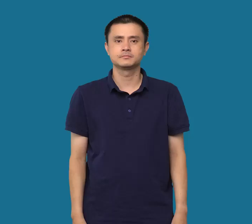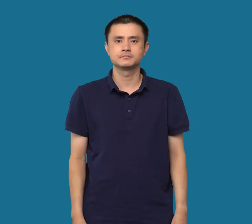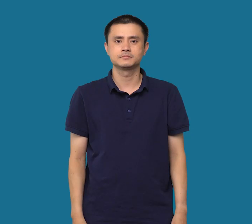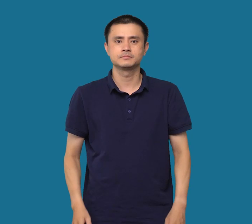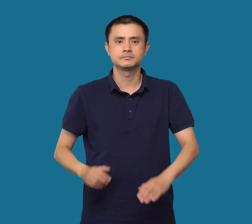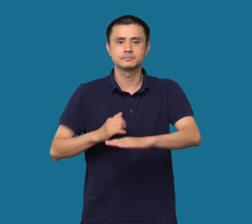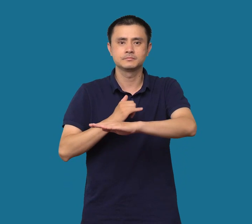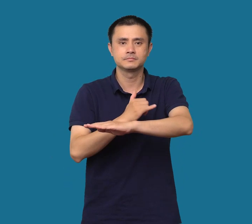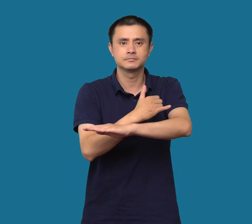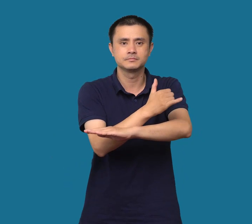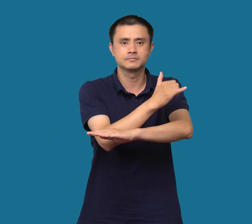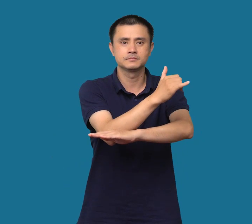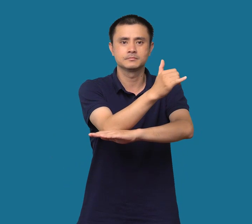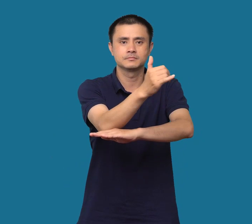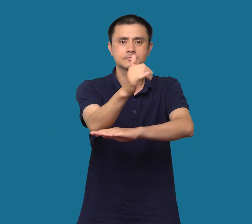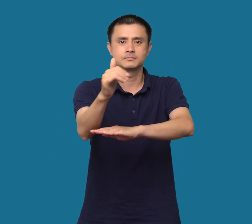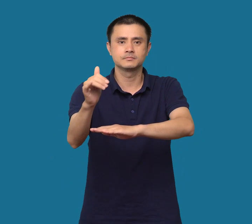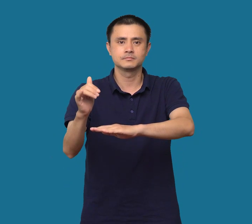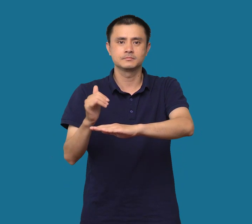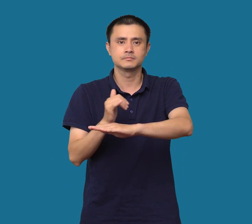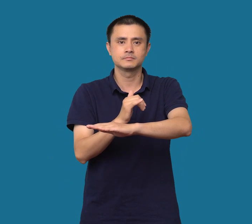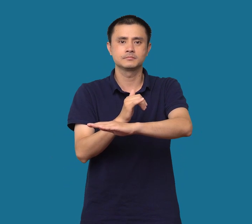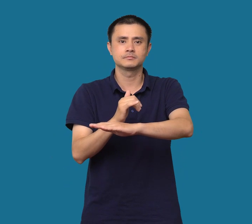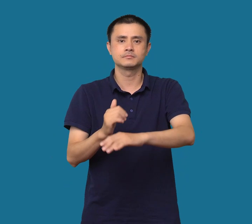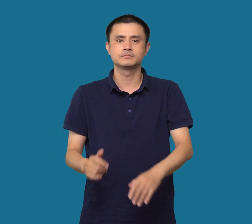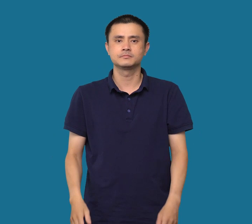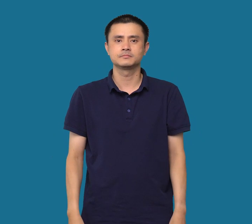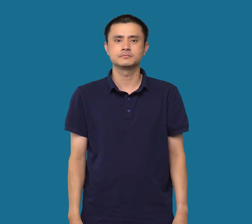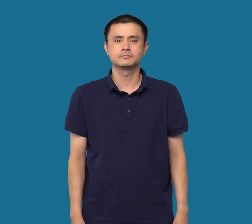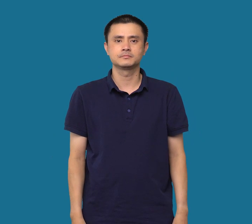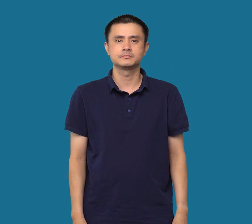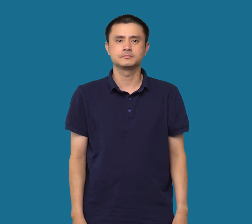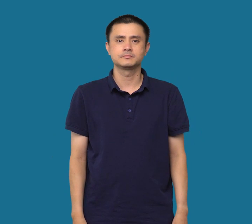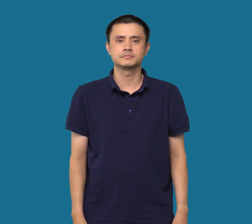sân chơi